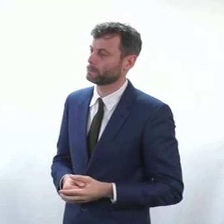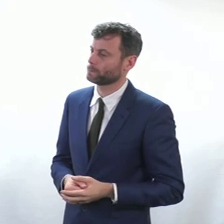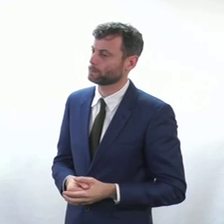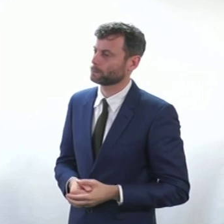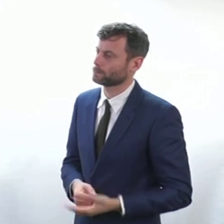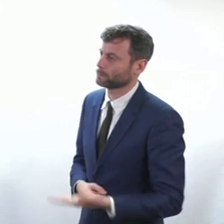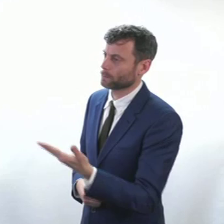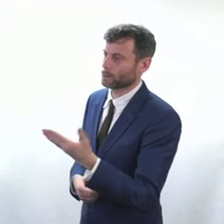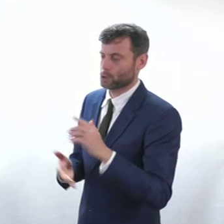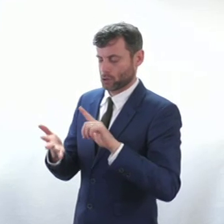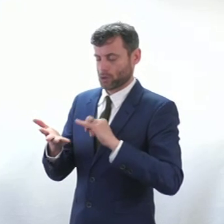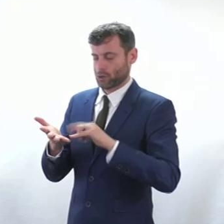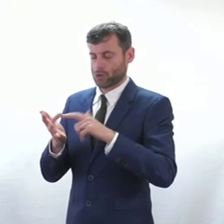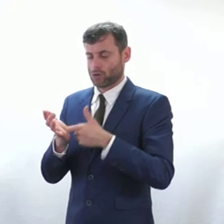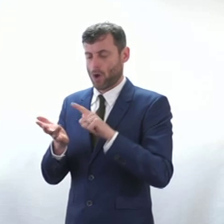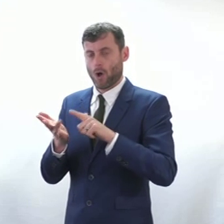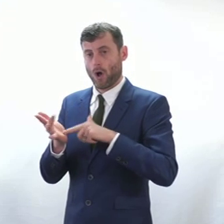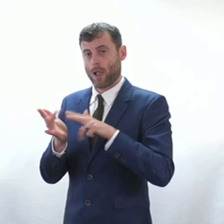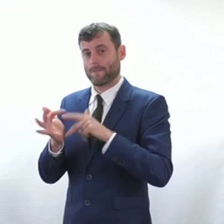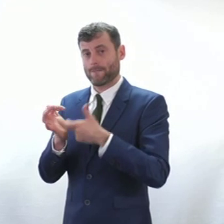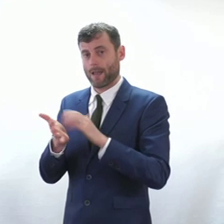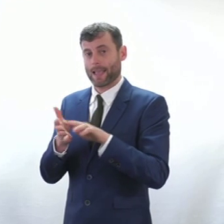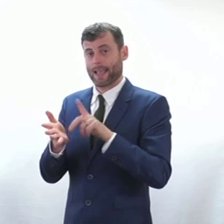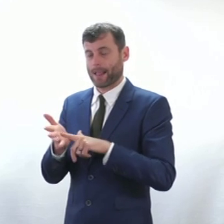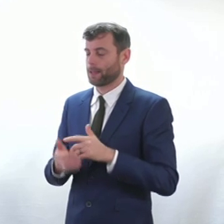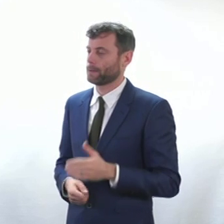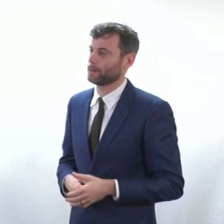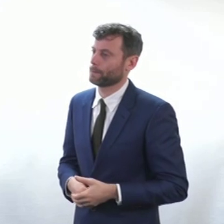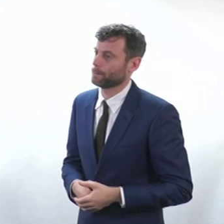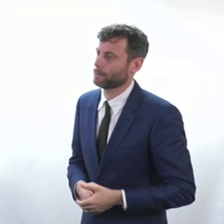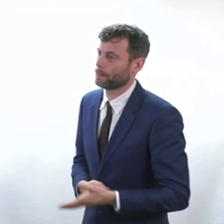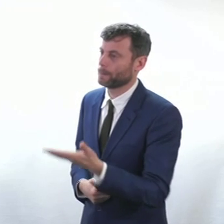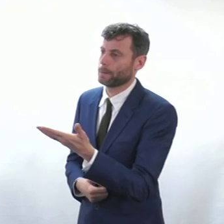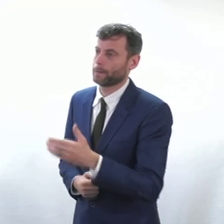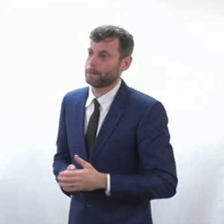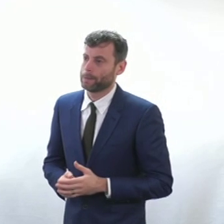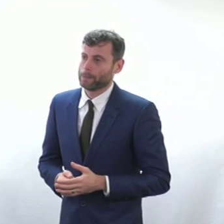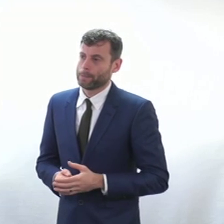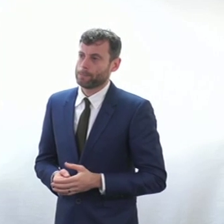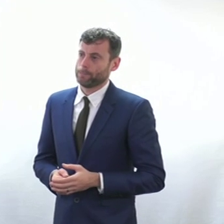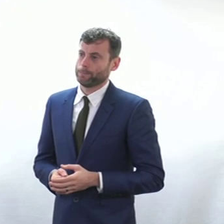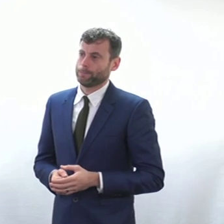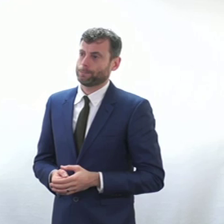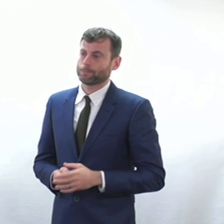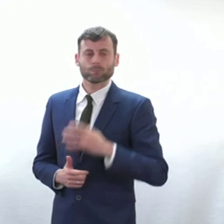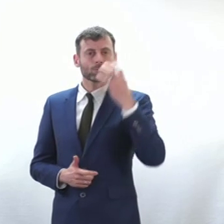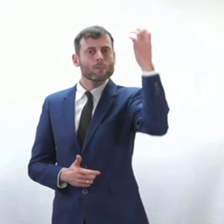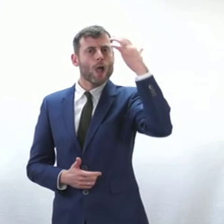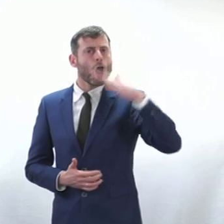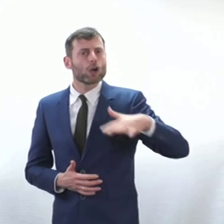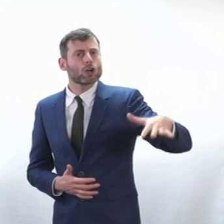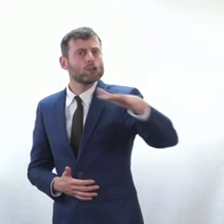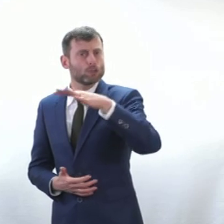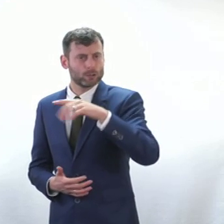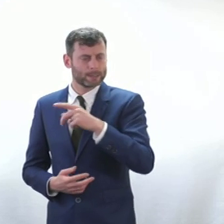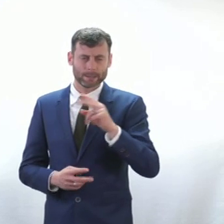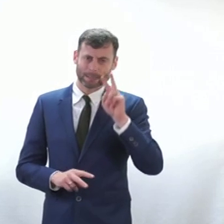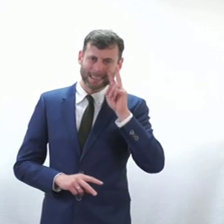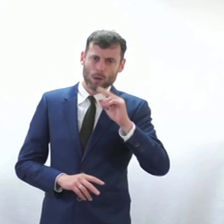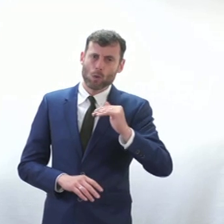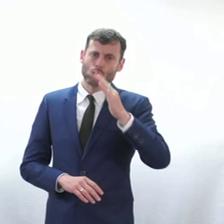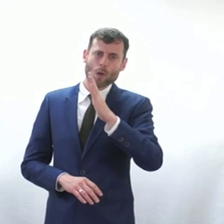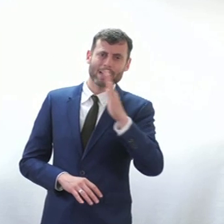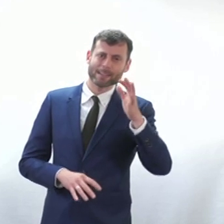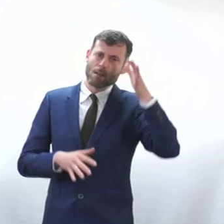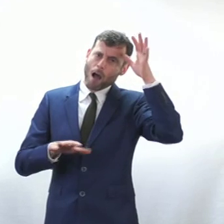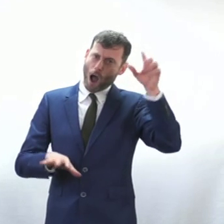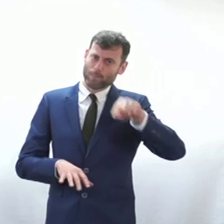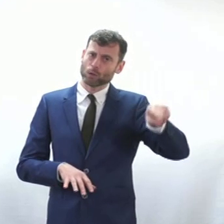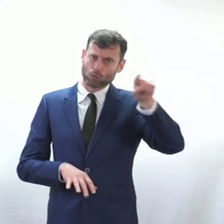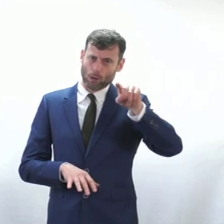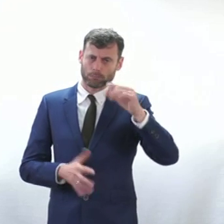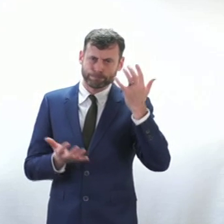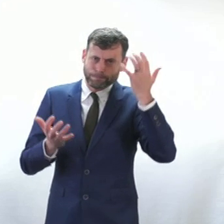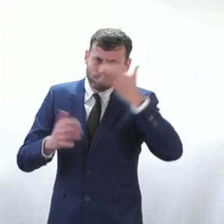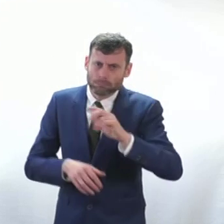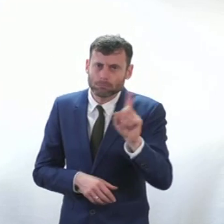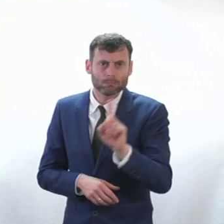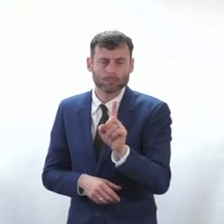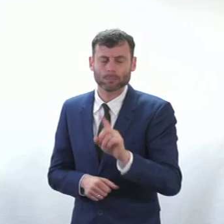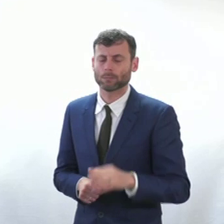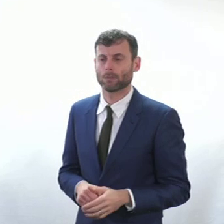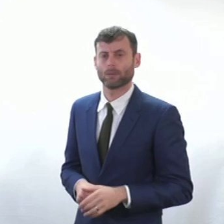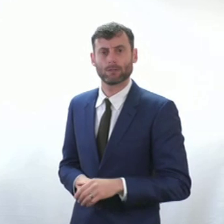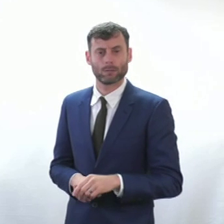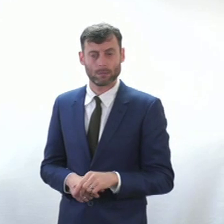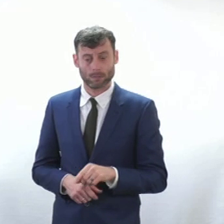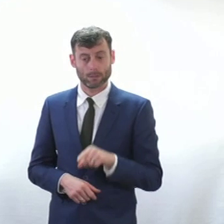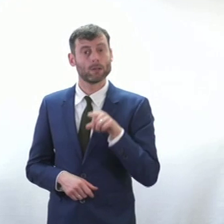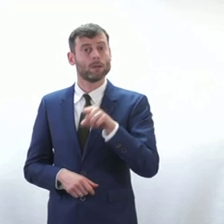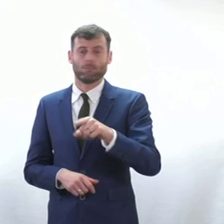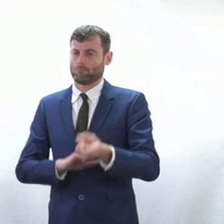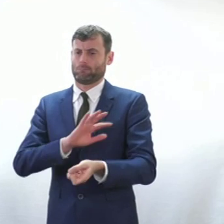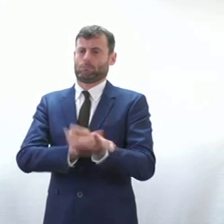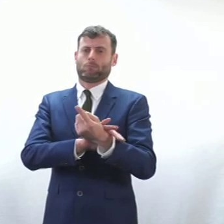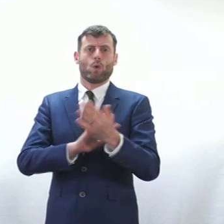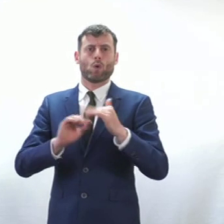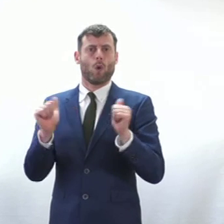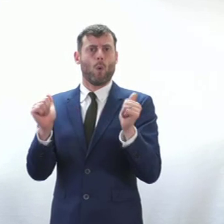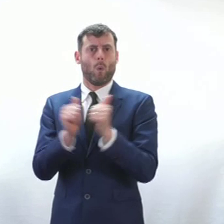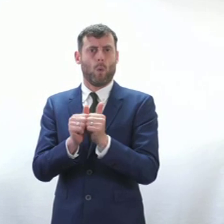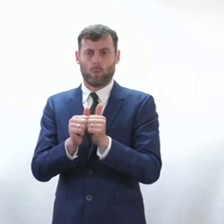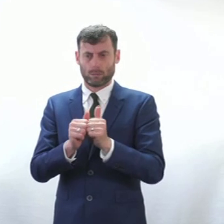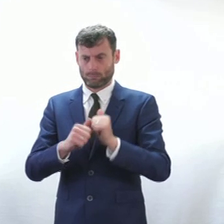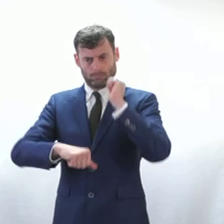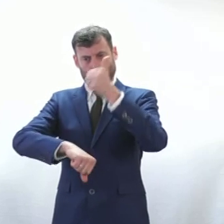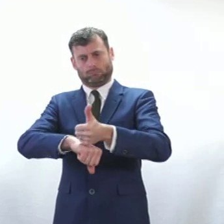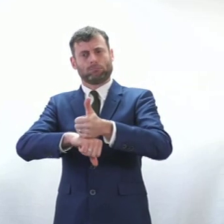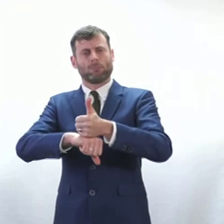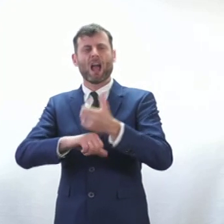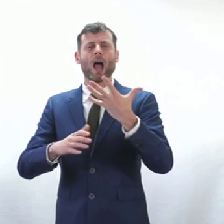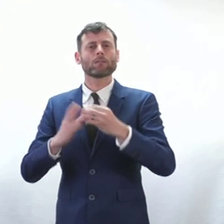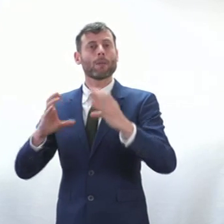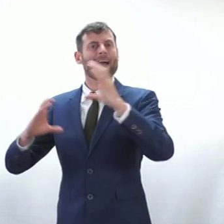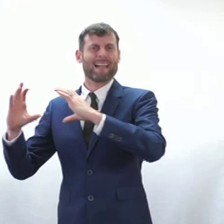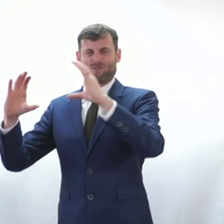The Prime Minister is aware of the continuing concern in rural communities, such as those in North East Hertfordshire, about intentional unauthorised development where caravans suddenly appear on land without planning permission.